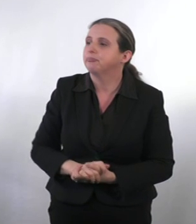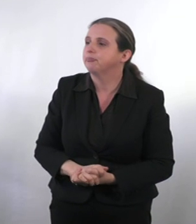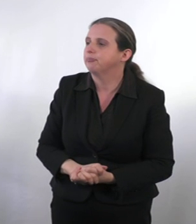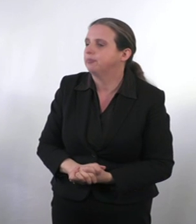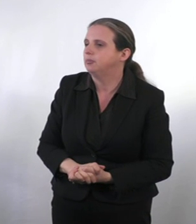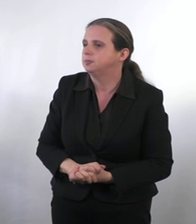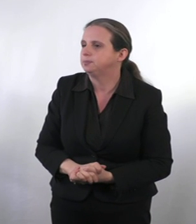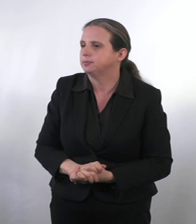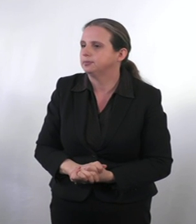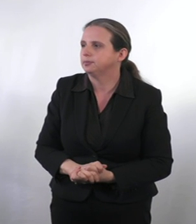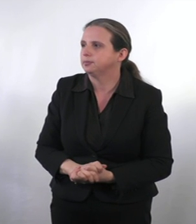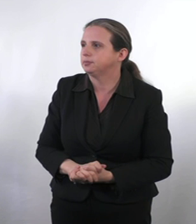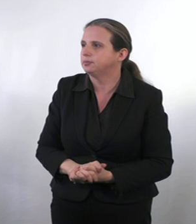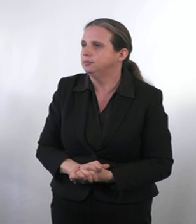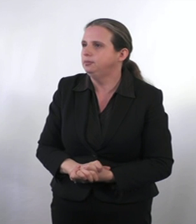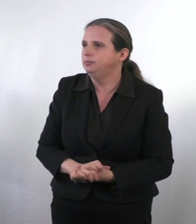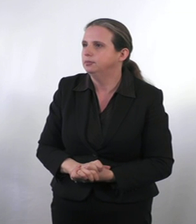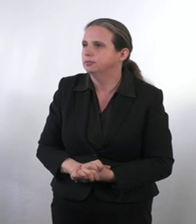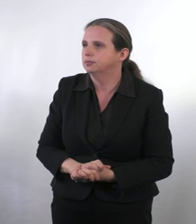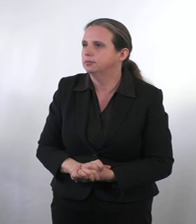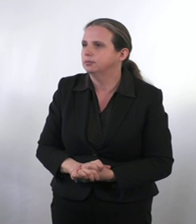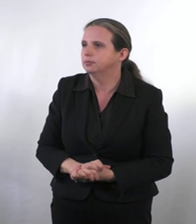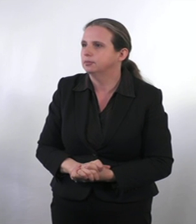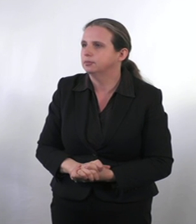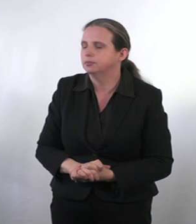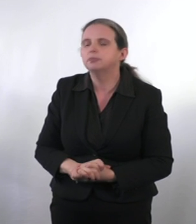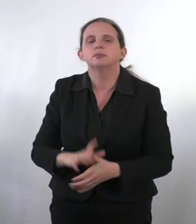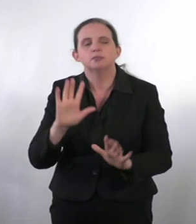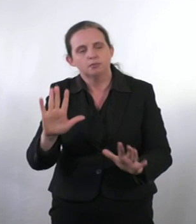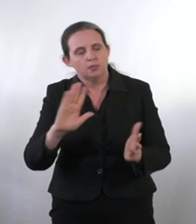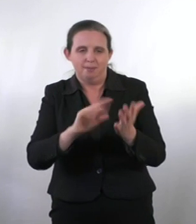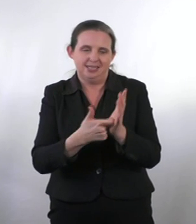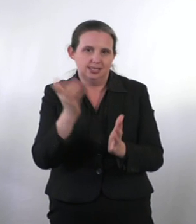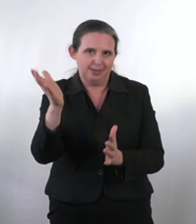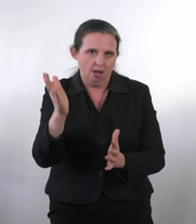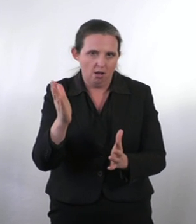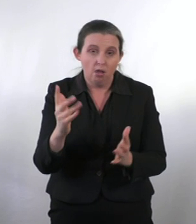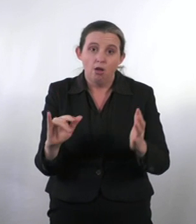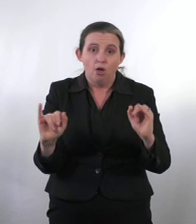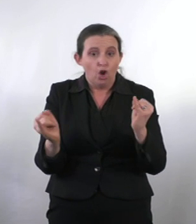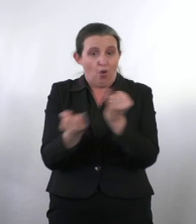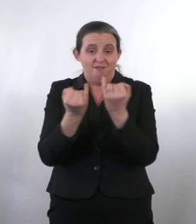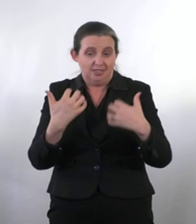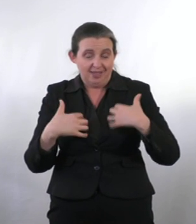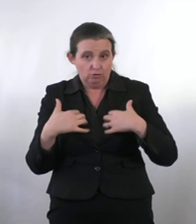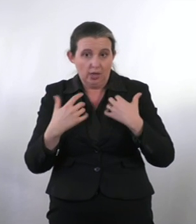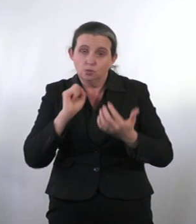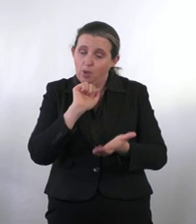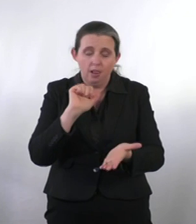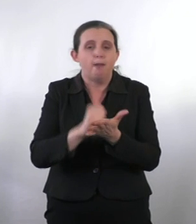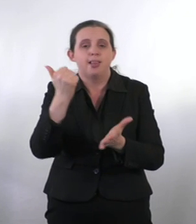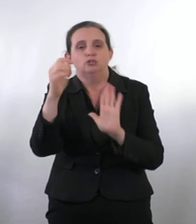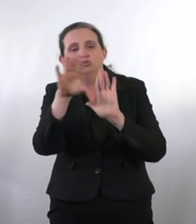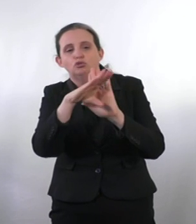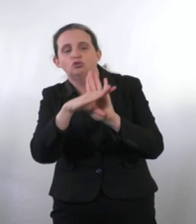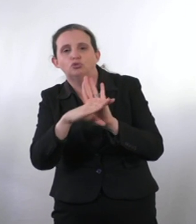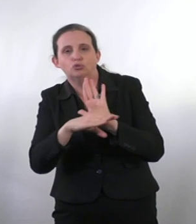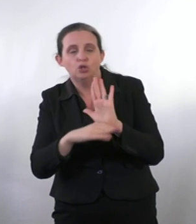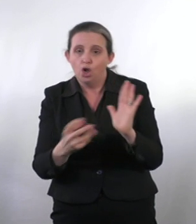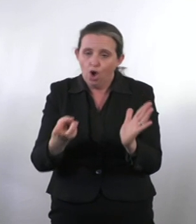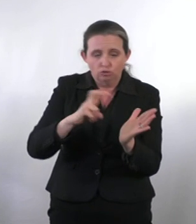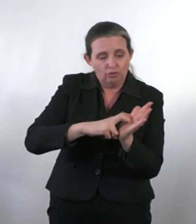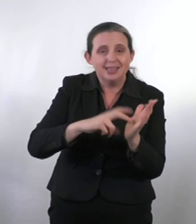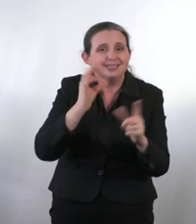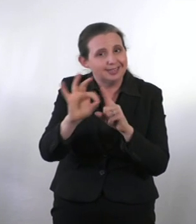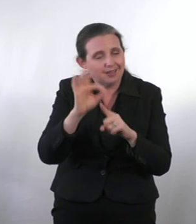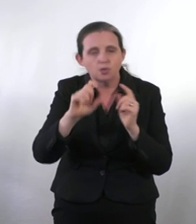In so far as there are any conflicts of interest, they will be evident from the publication of all the details of all the contracts.